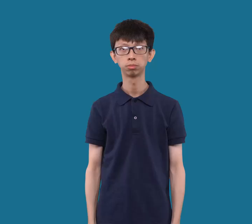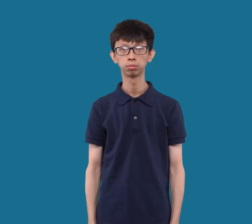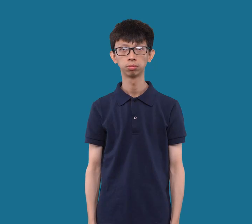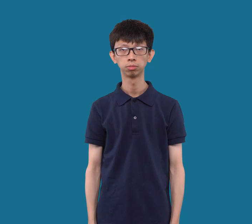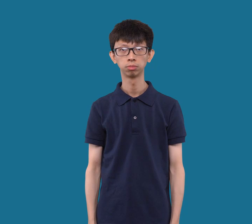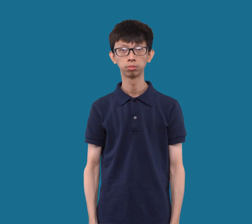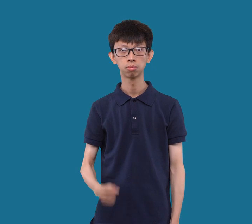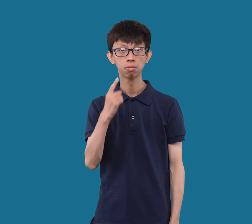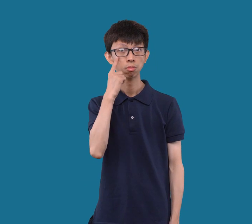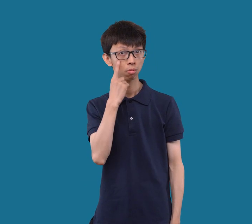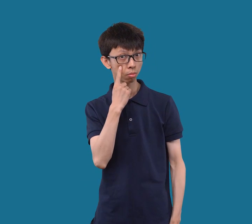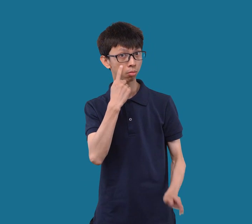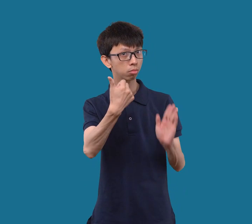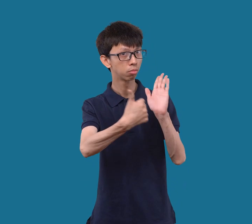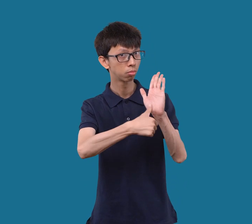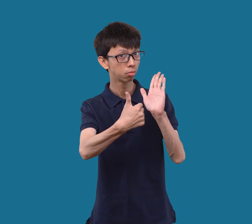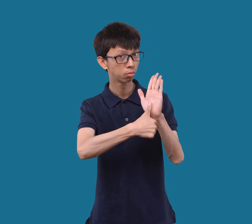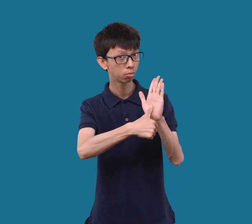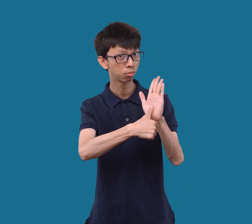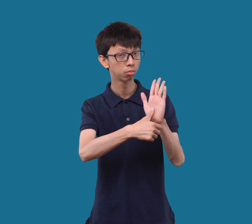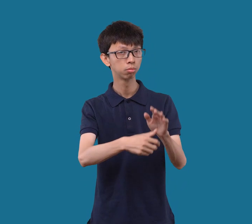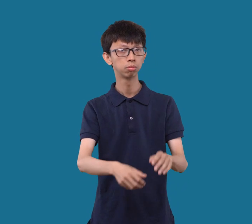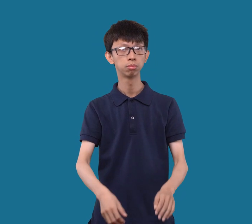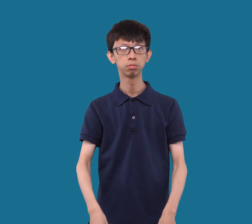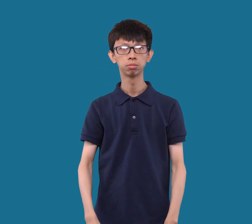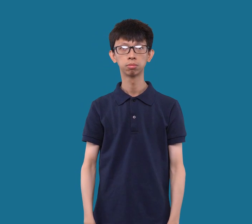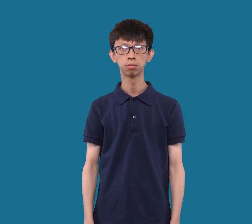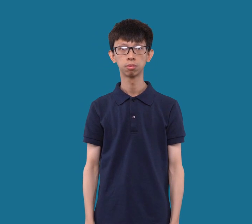chứng kiến